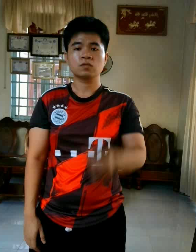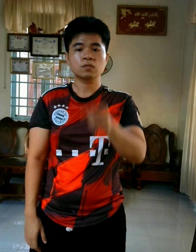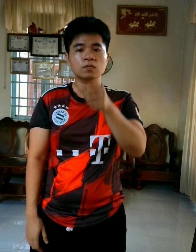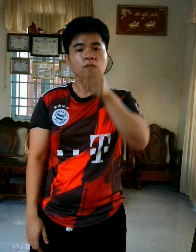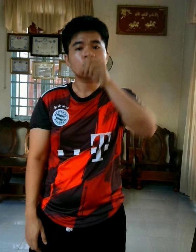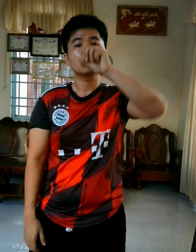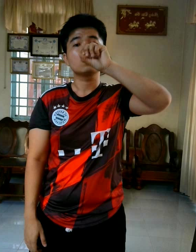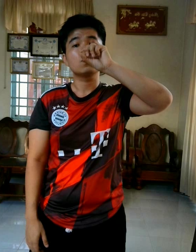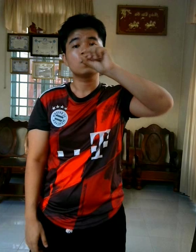uong nuoc